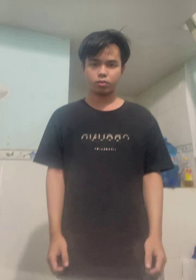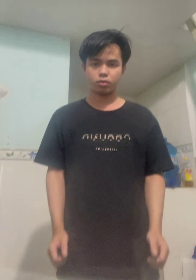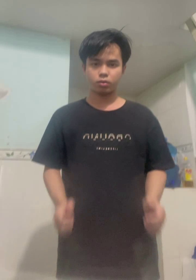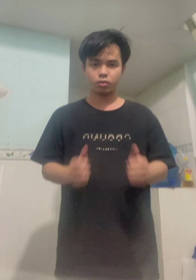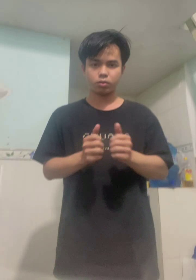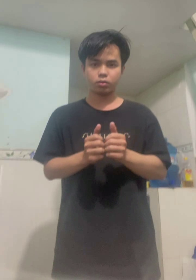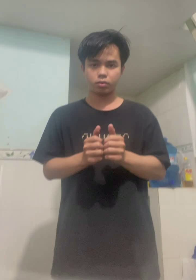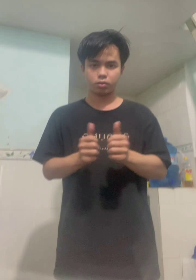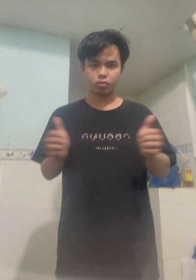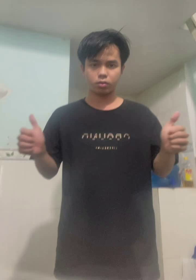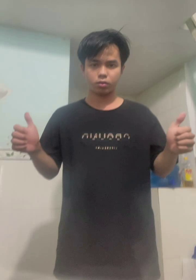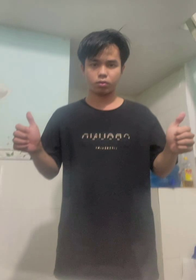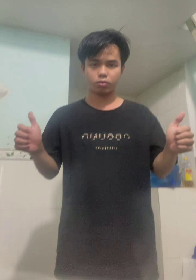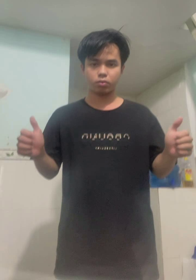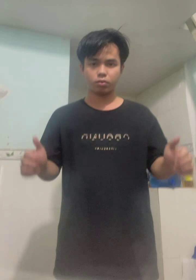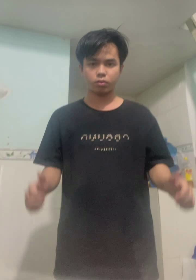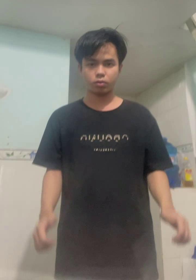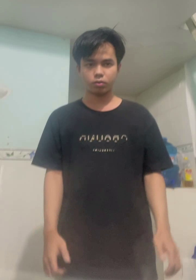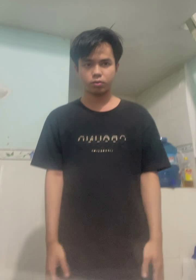chia cat